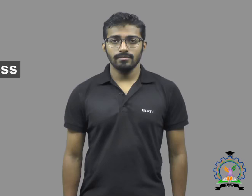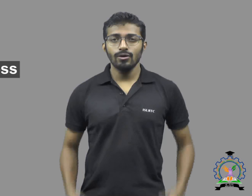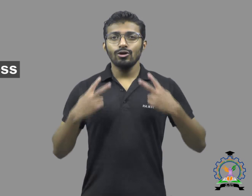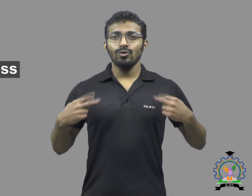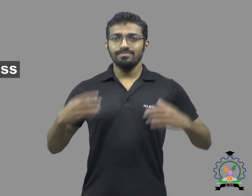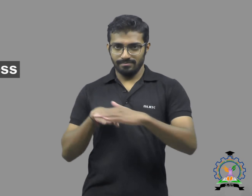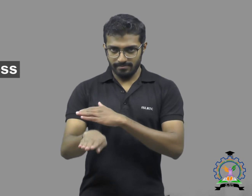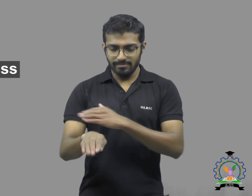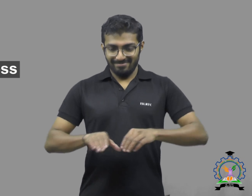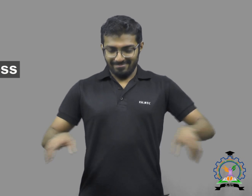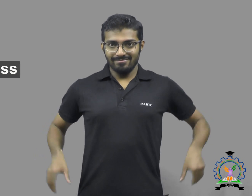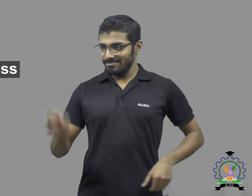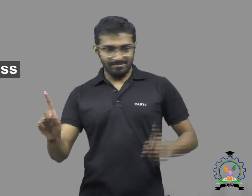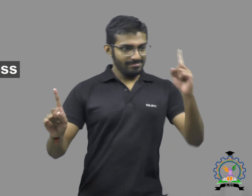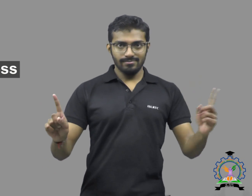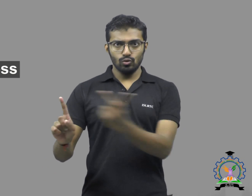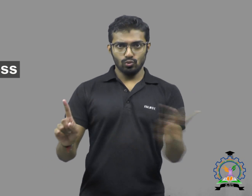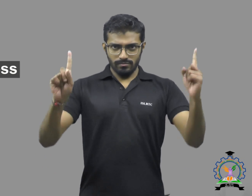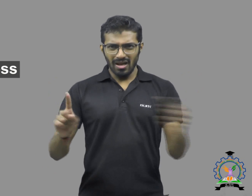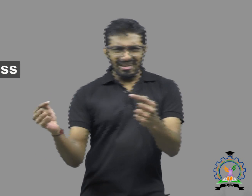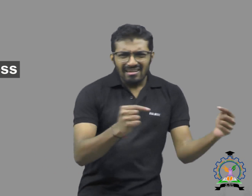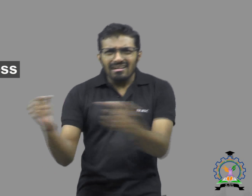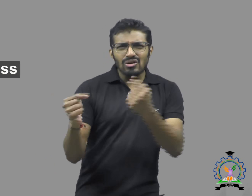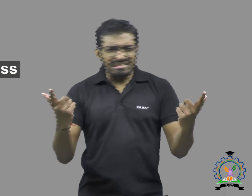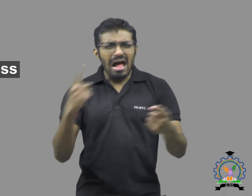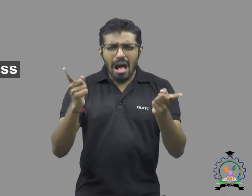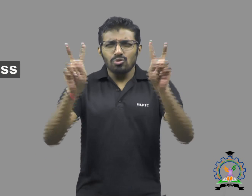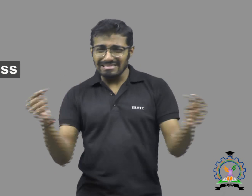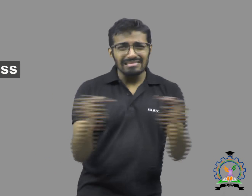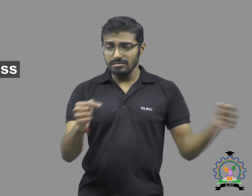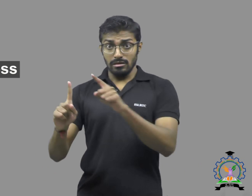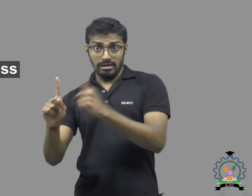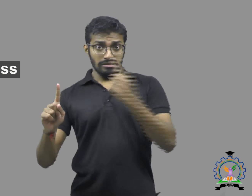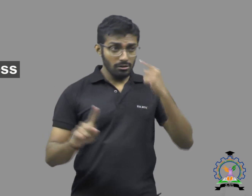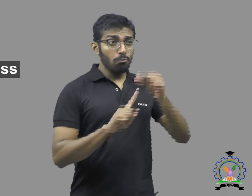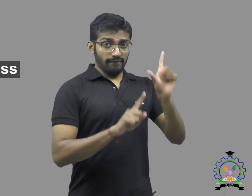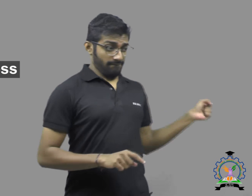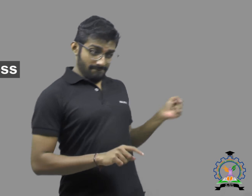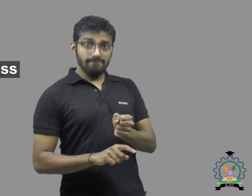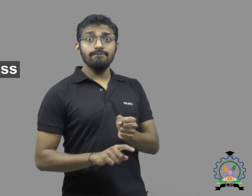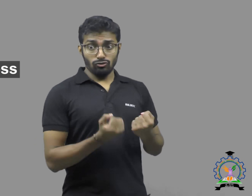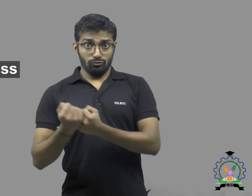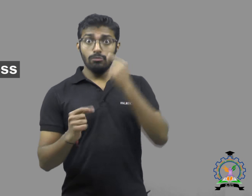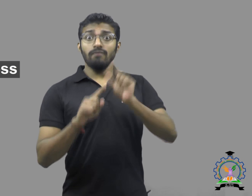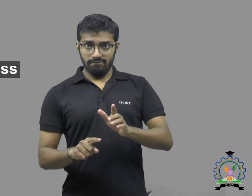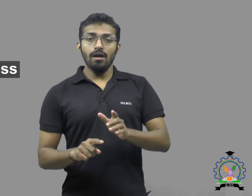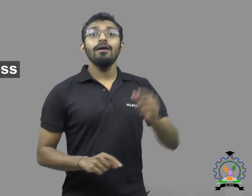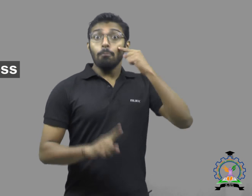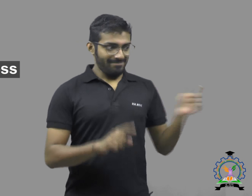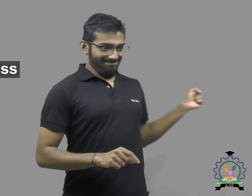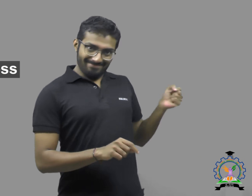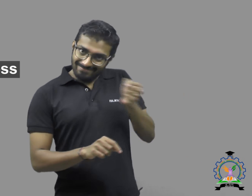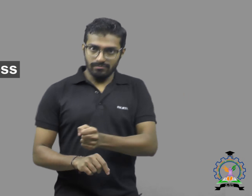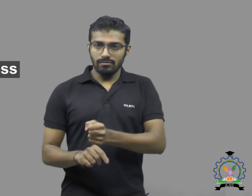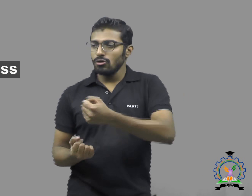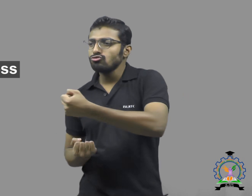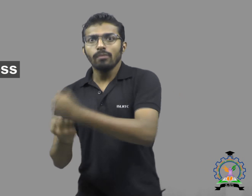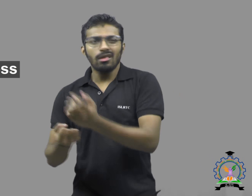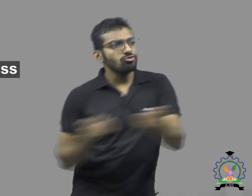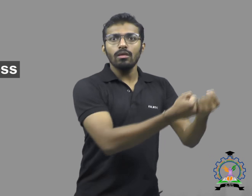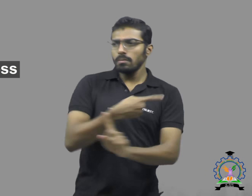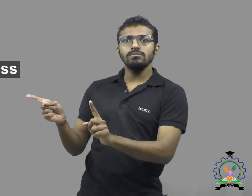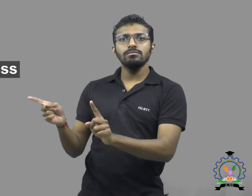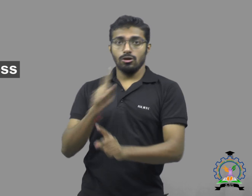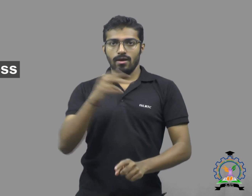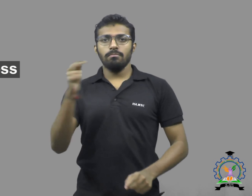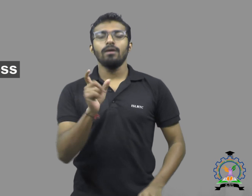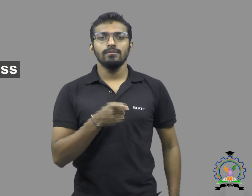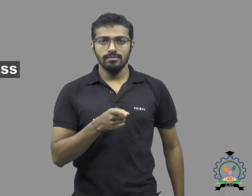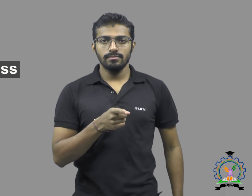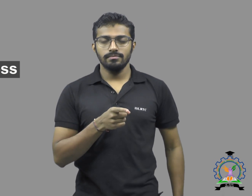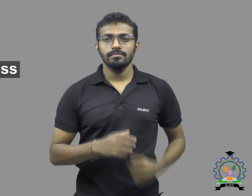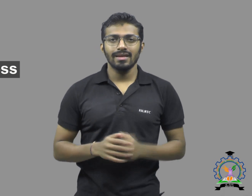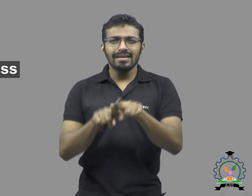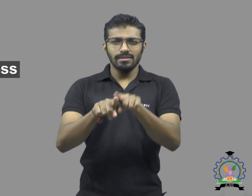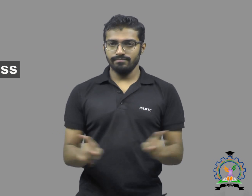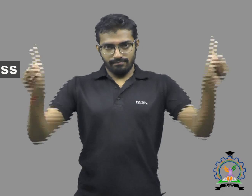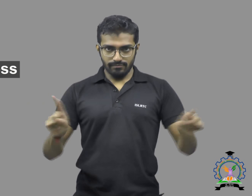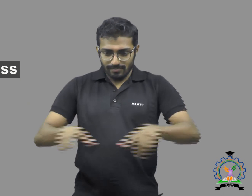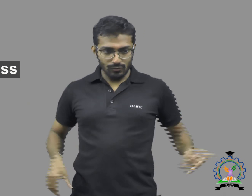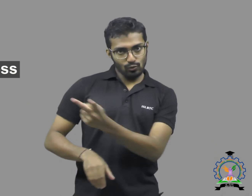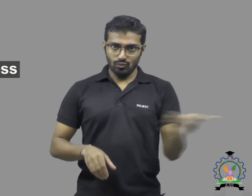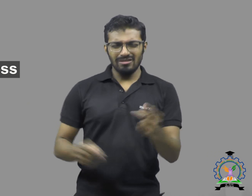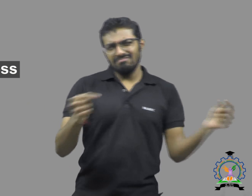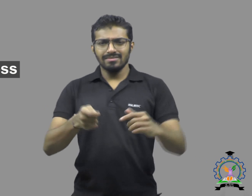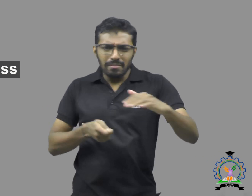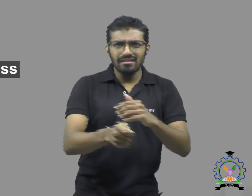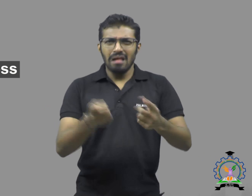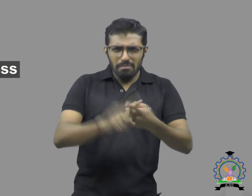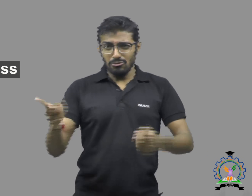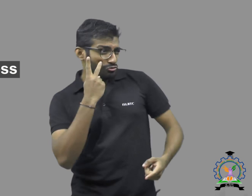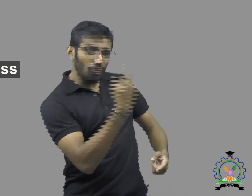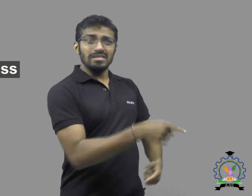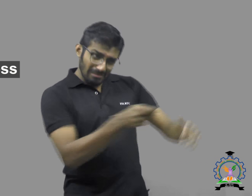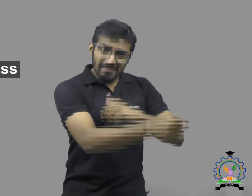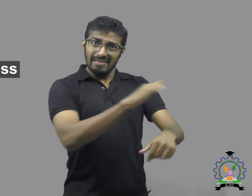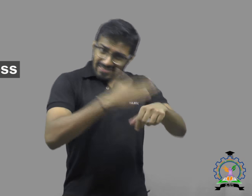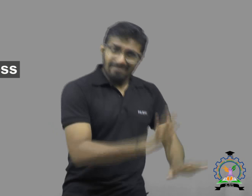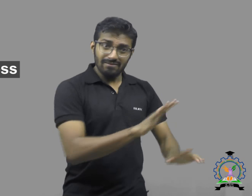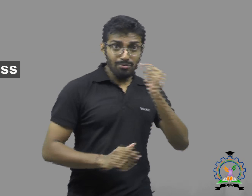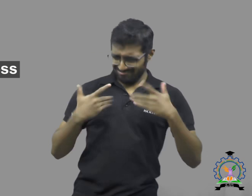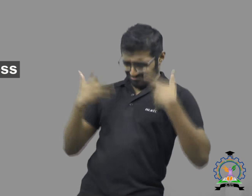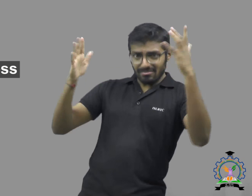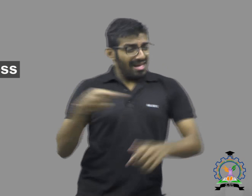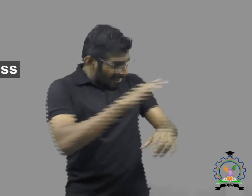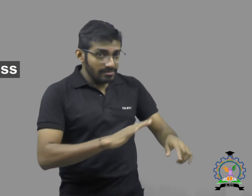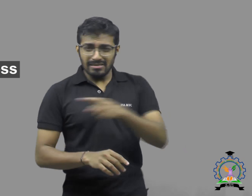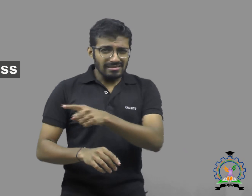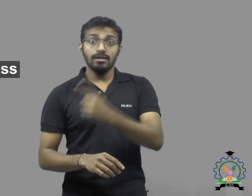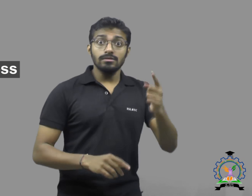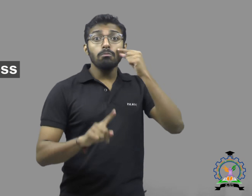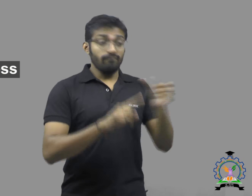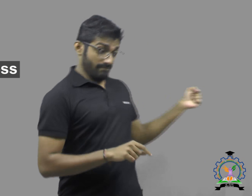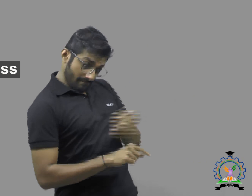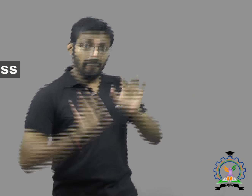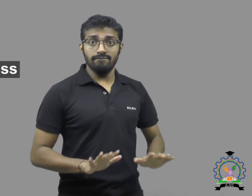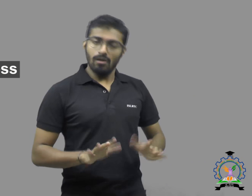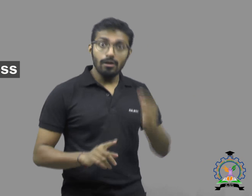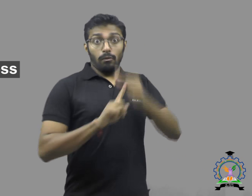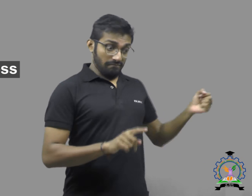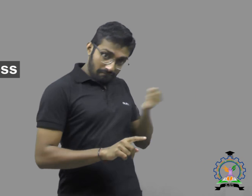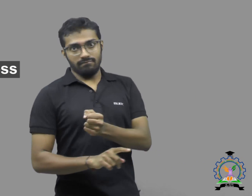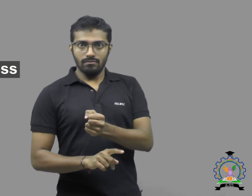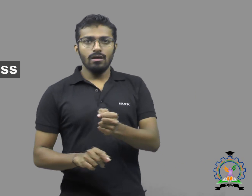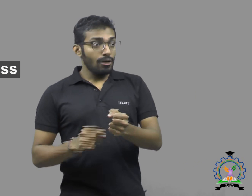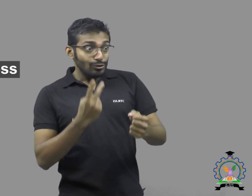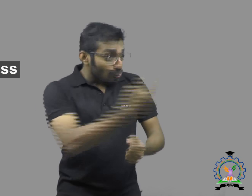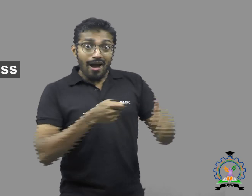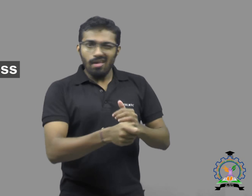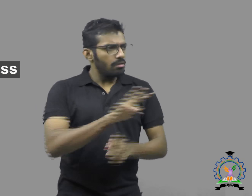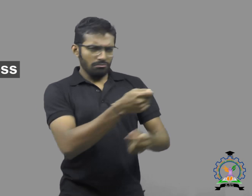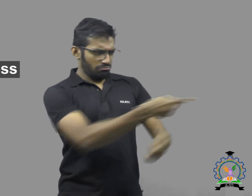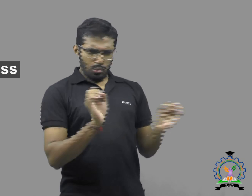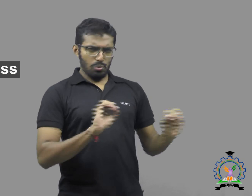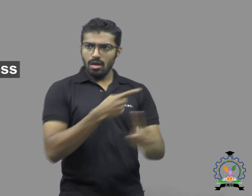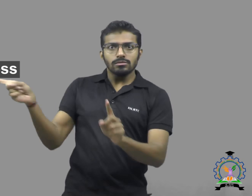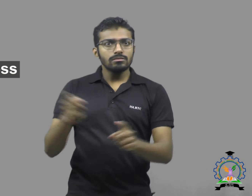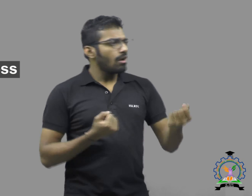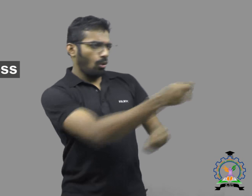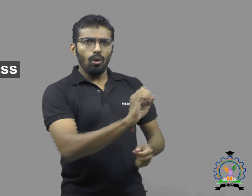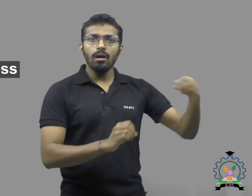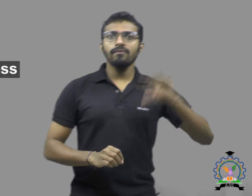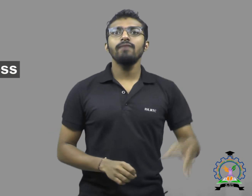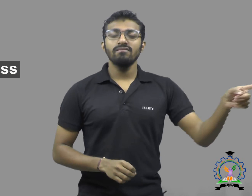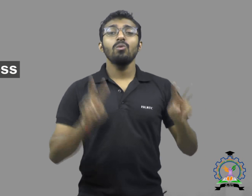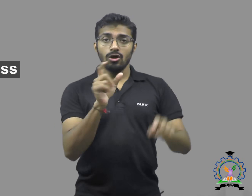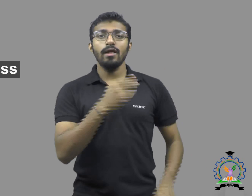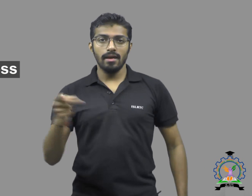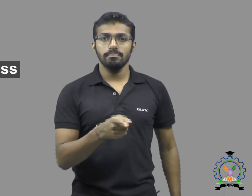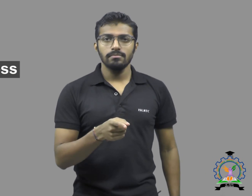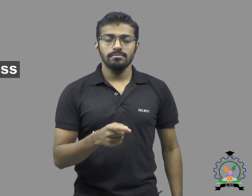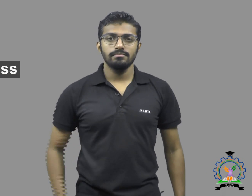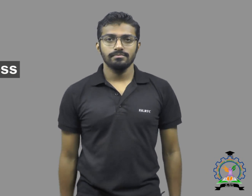Adverse witness